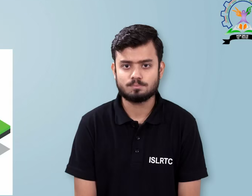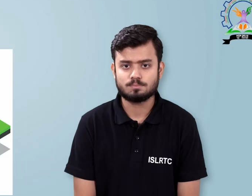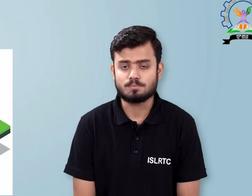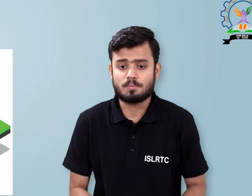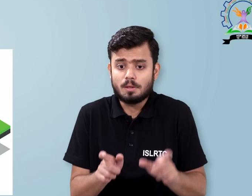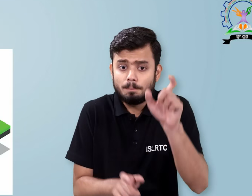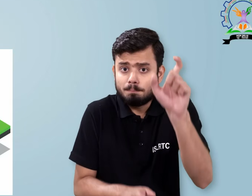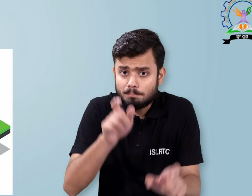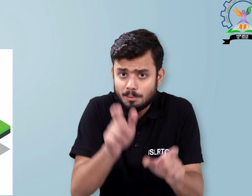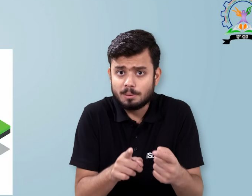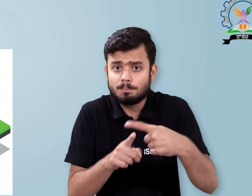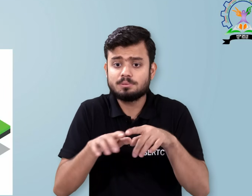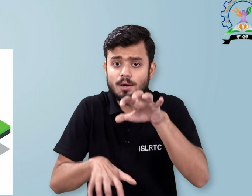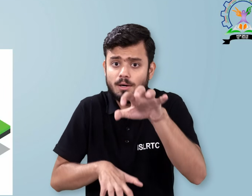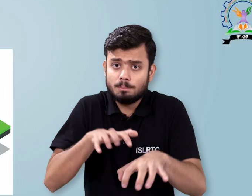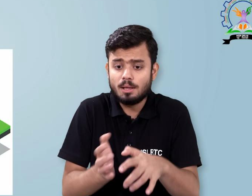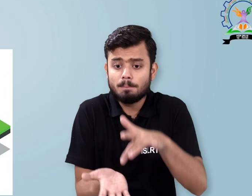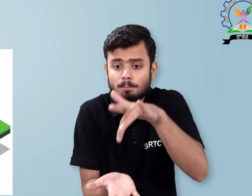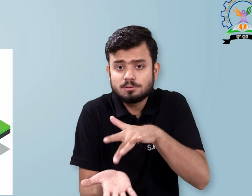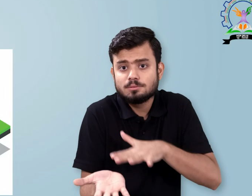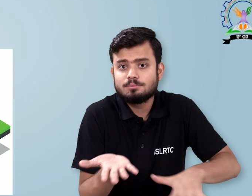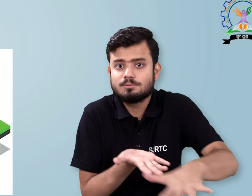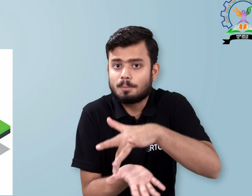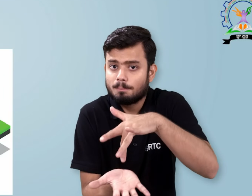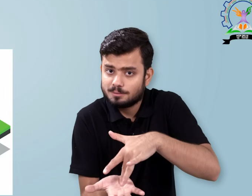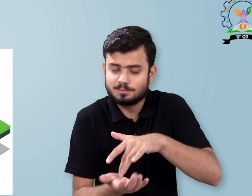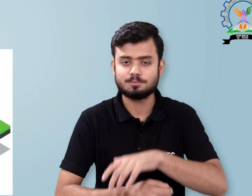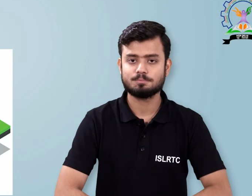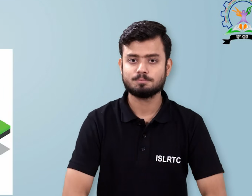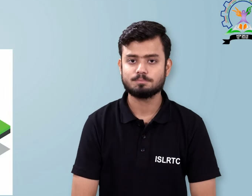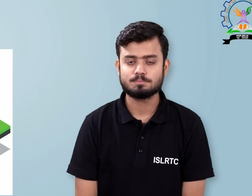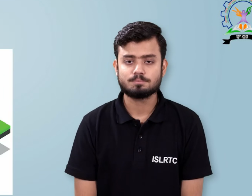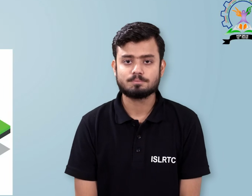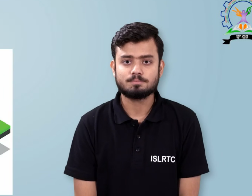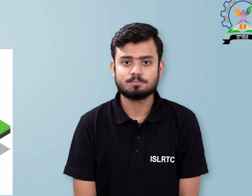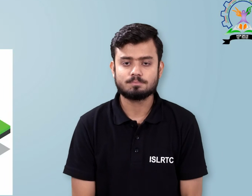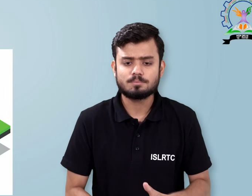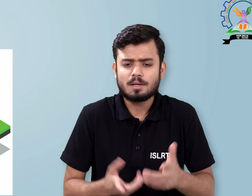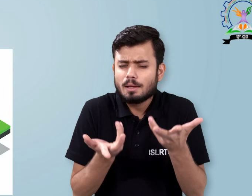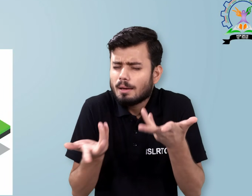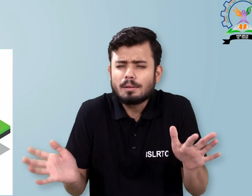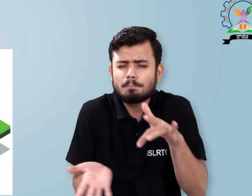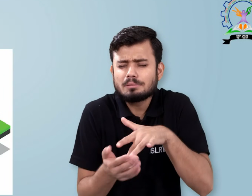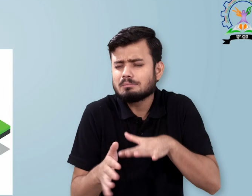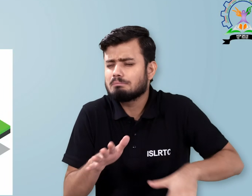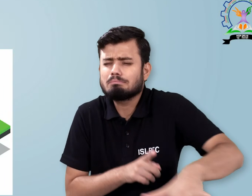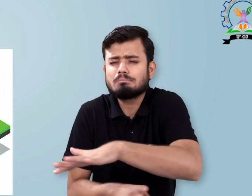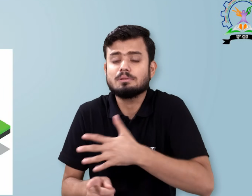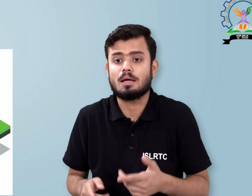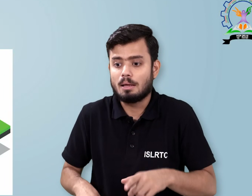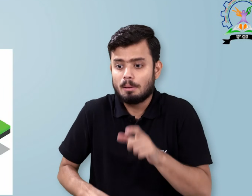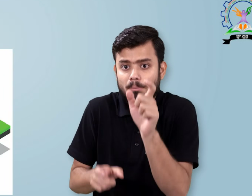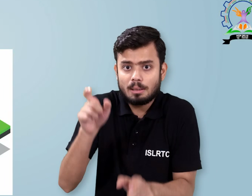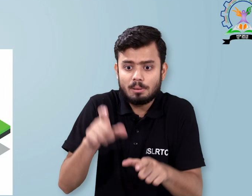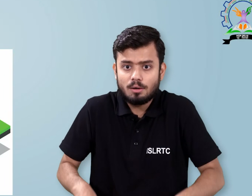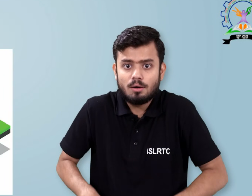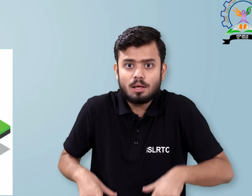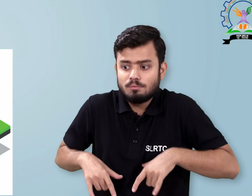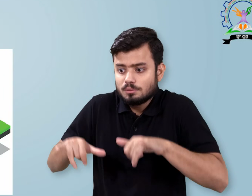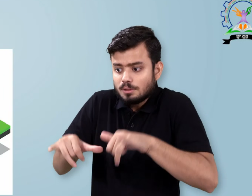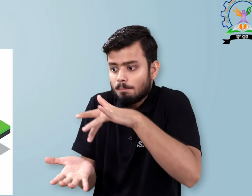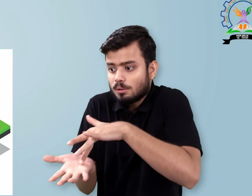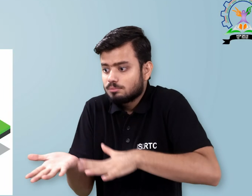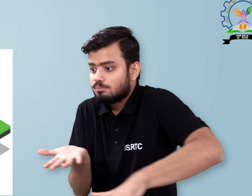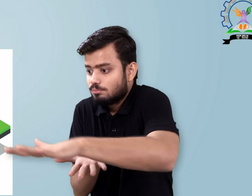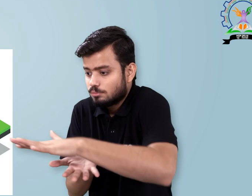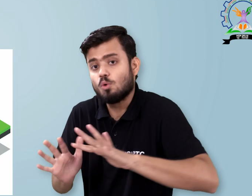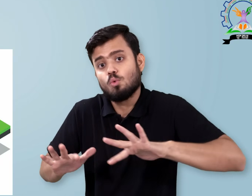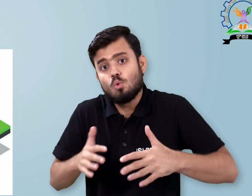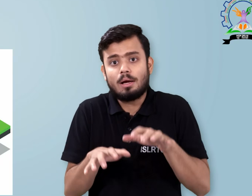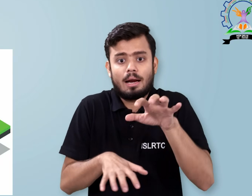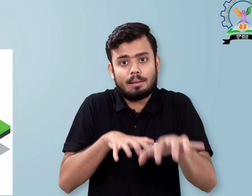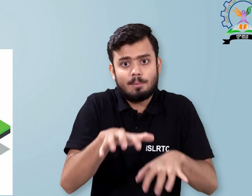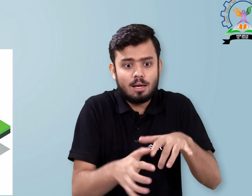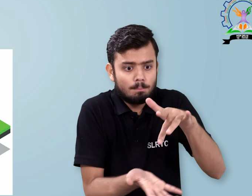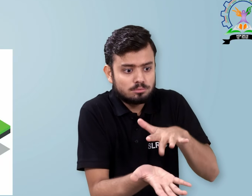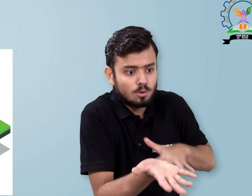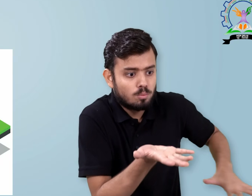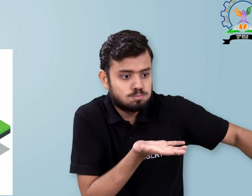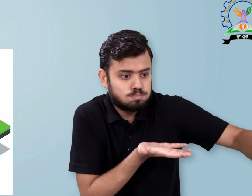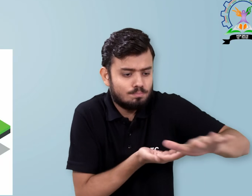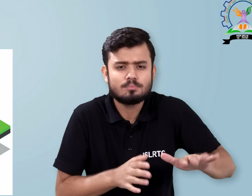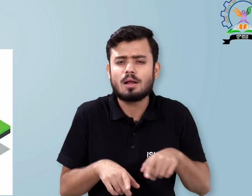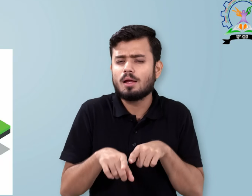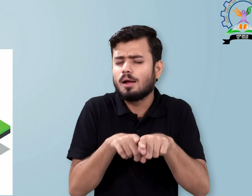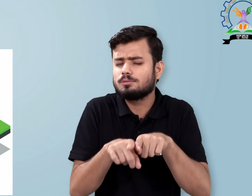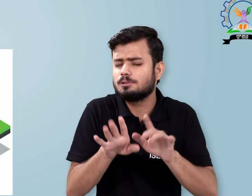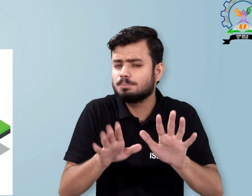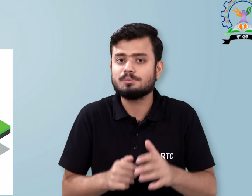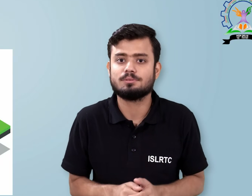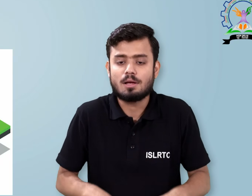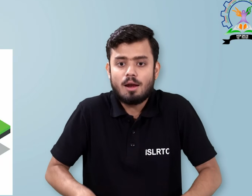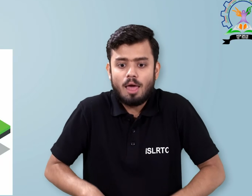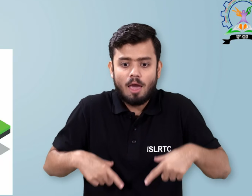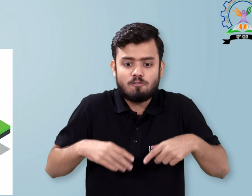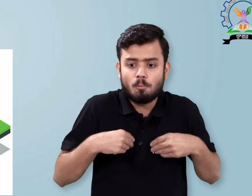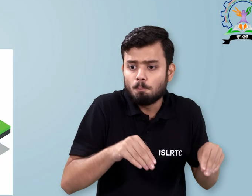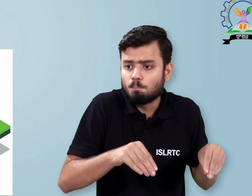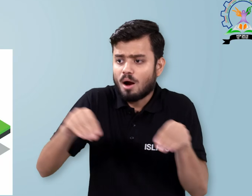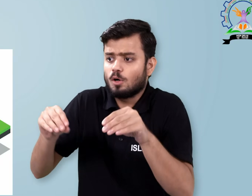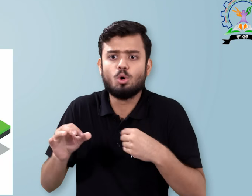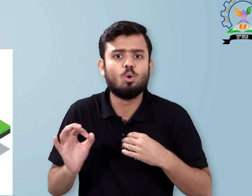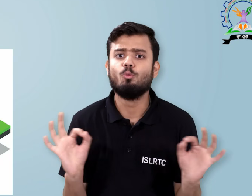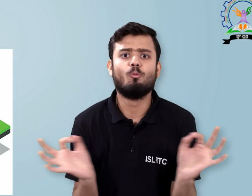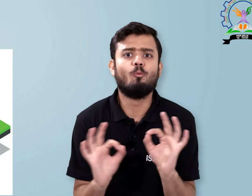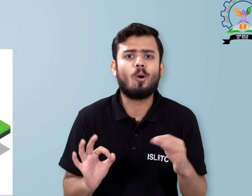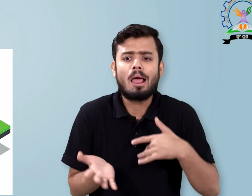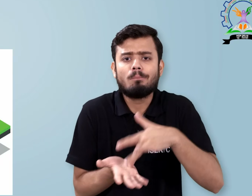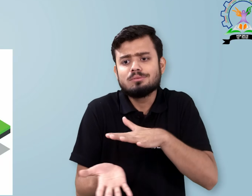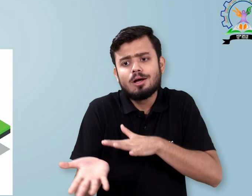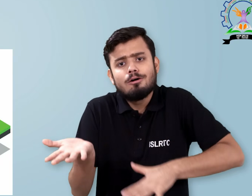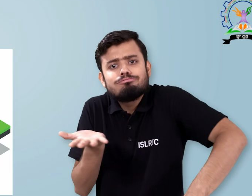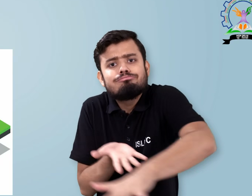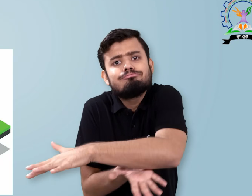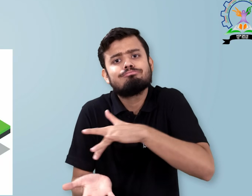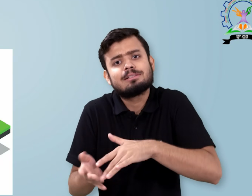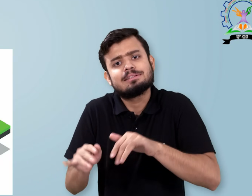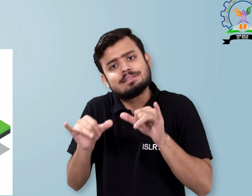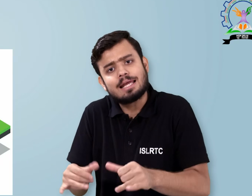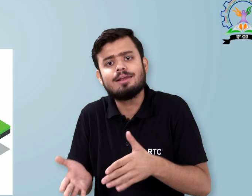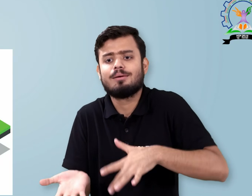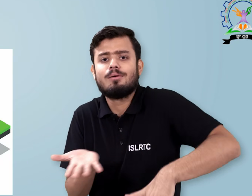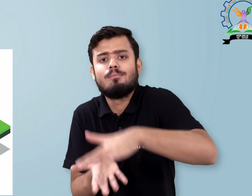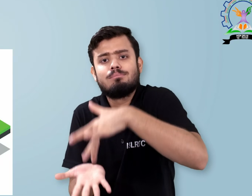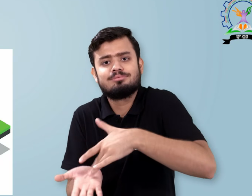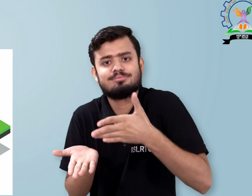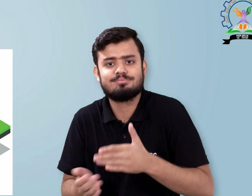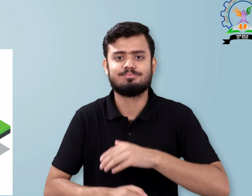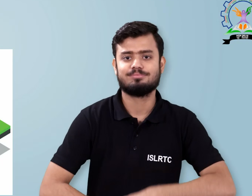Inhabitant People who live in a particular place.